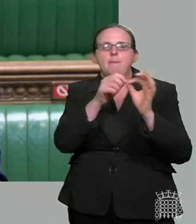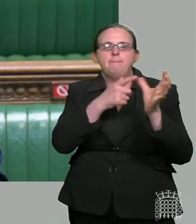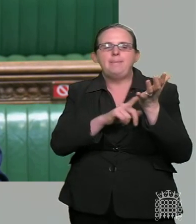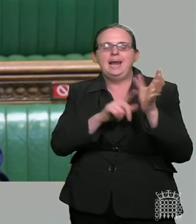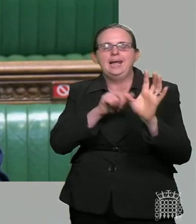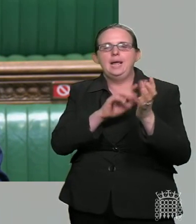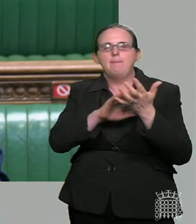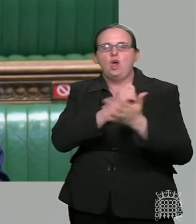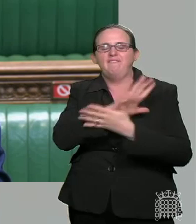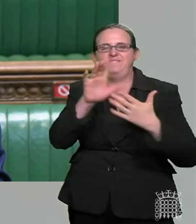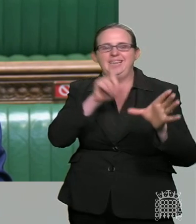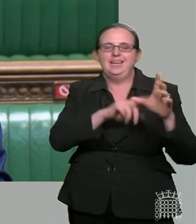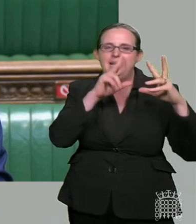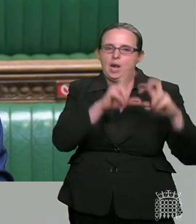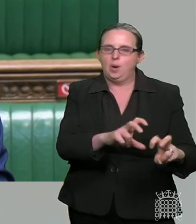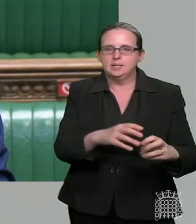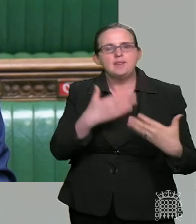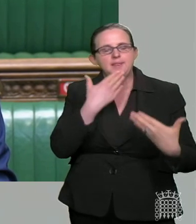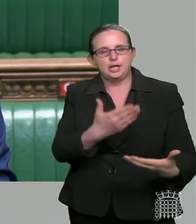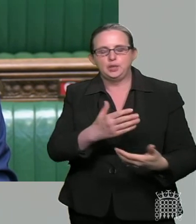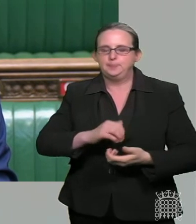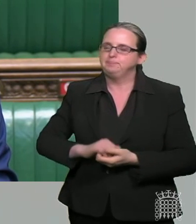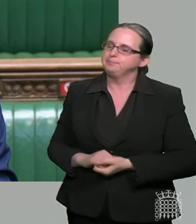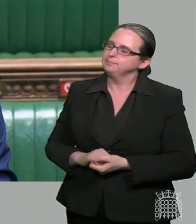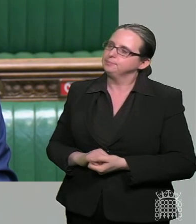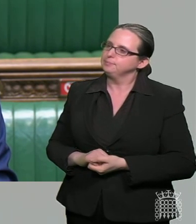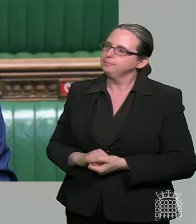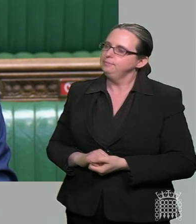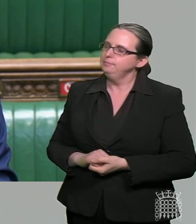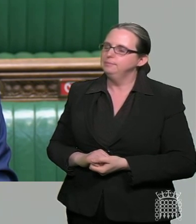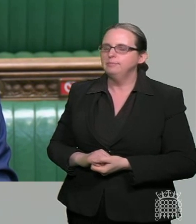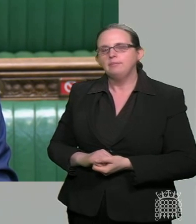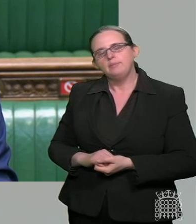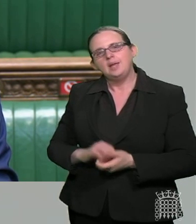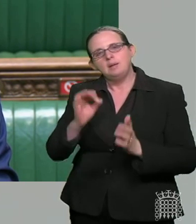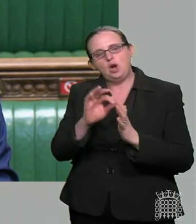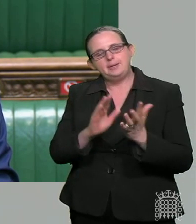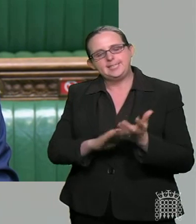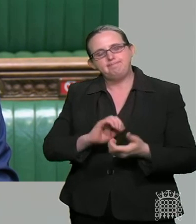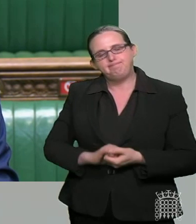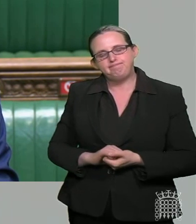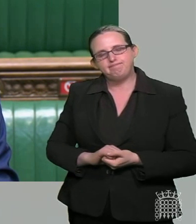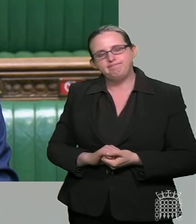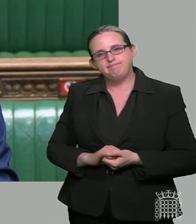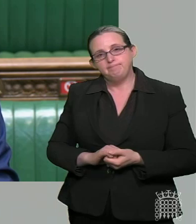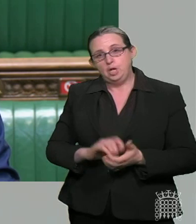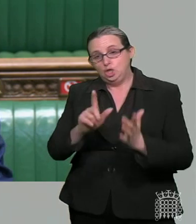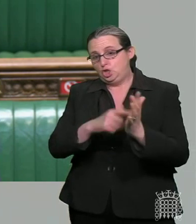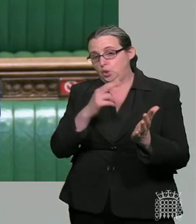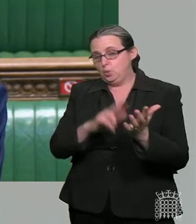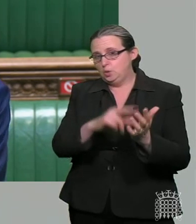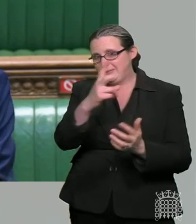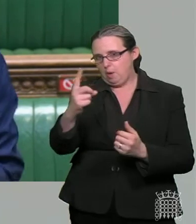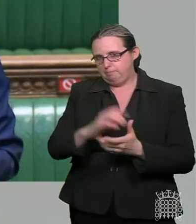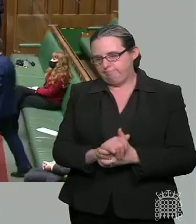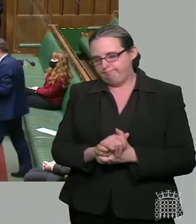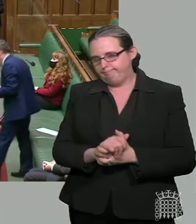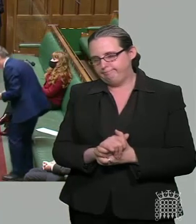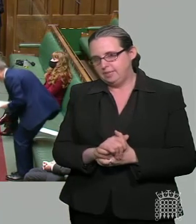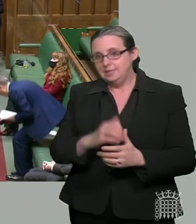Does the Prime Minister agree that the single biggest threat to hitting the 21 June date for unlocking is the risk of new variants coming into the UK?